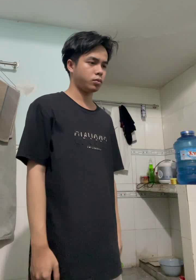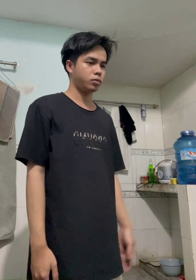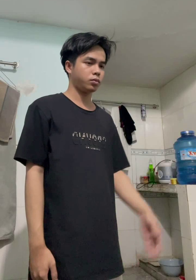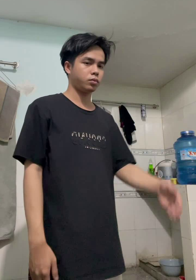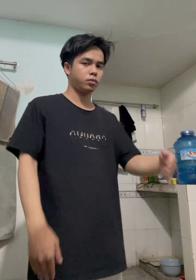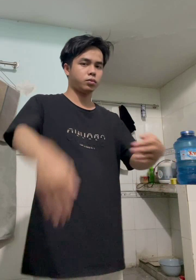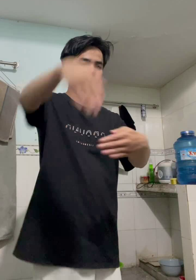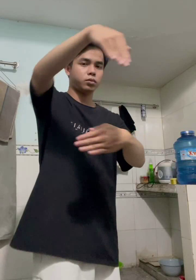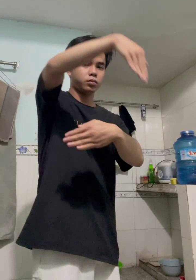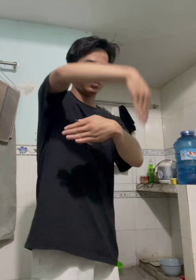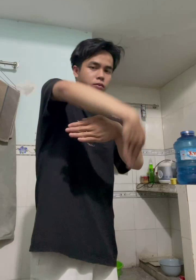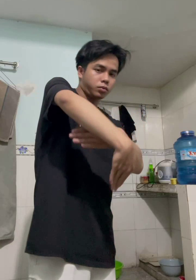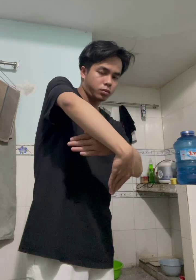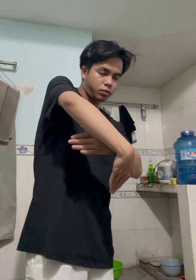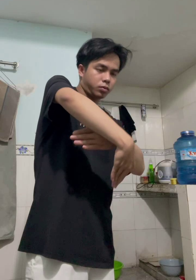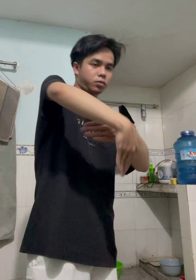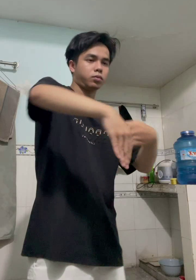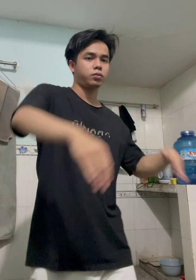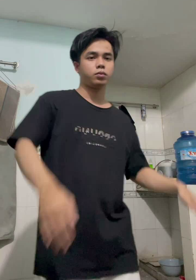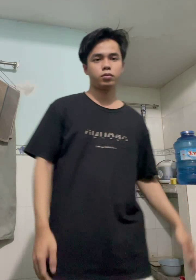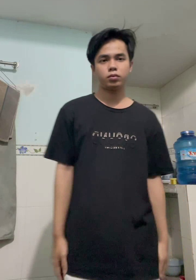buoi chieu